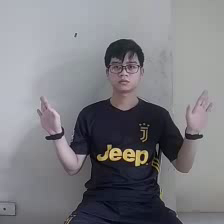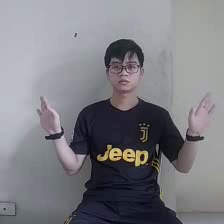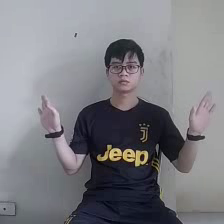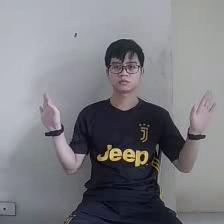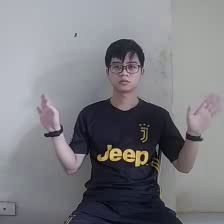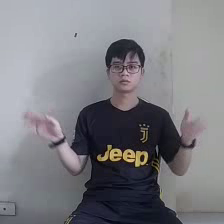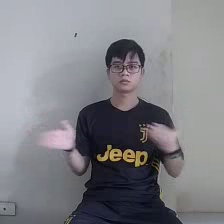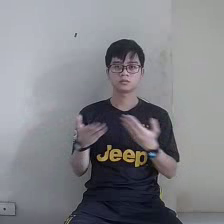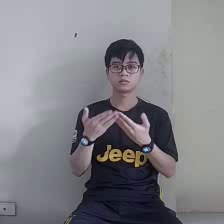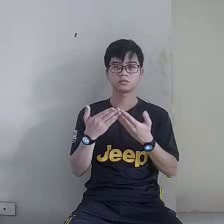Bế mạc